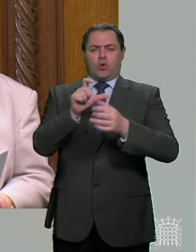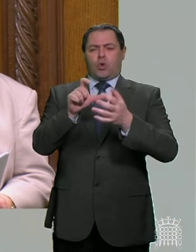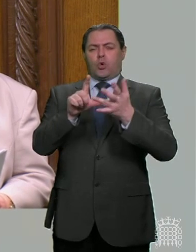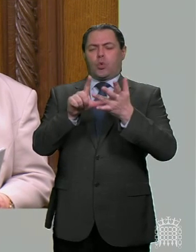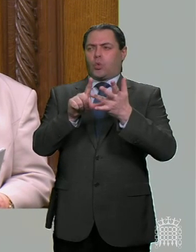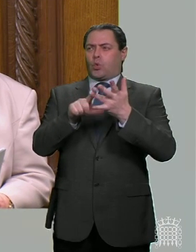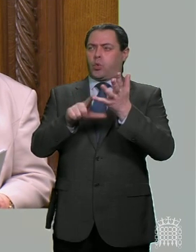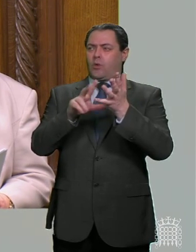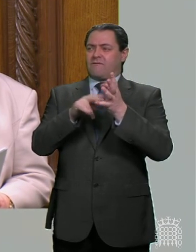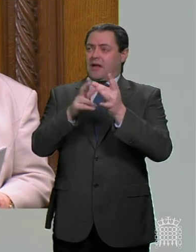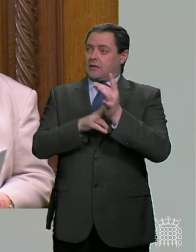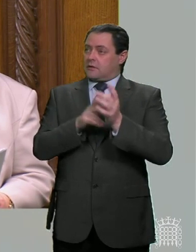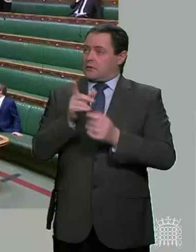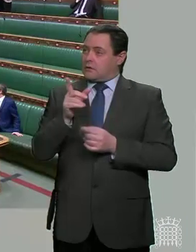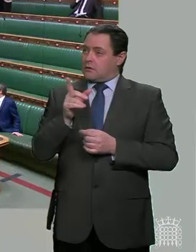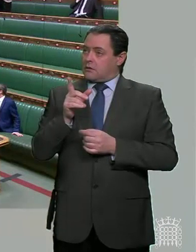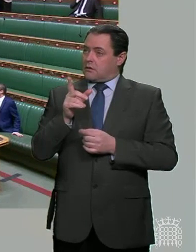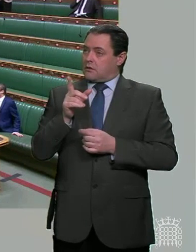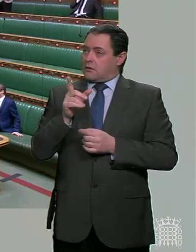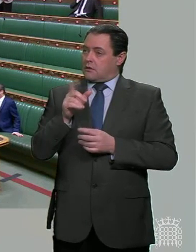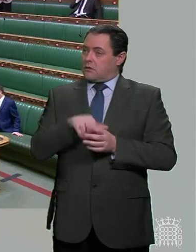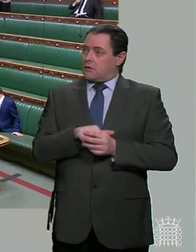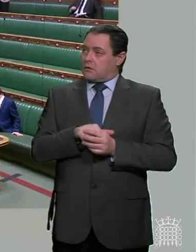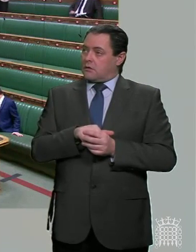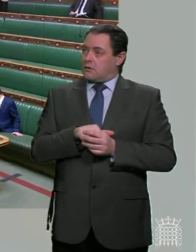Order. The honourable Lady just said “you.” We cannot use “you.” I am not responsible for this.